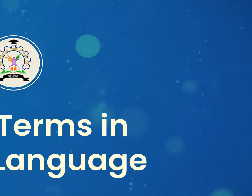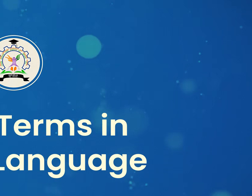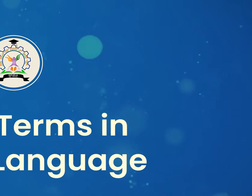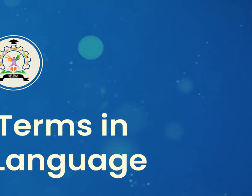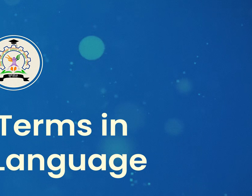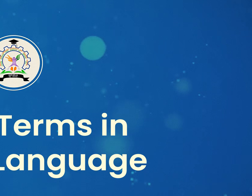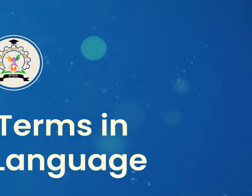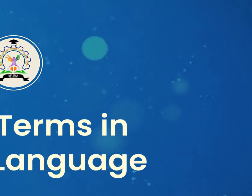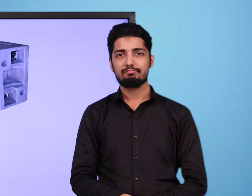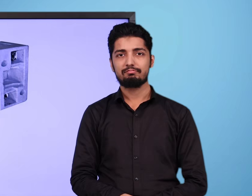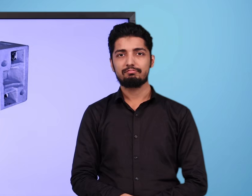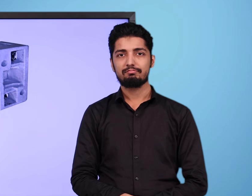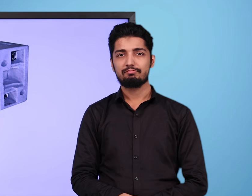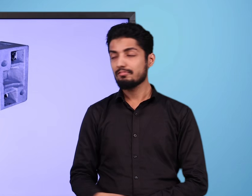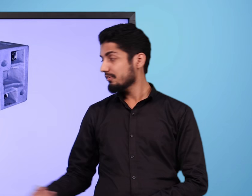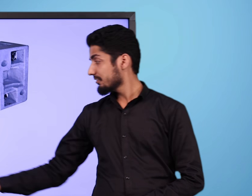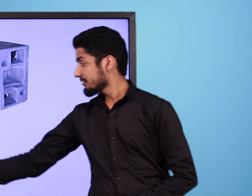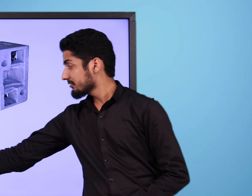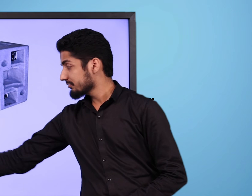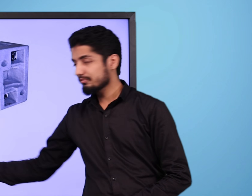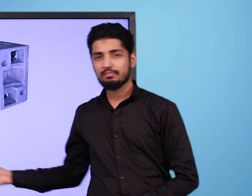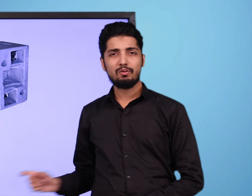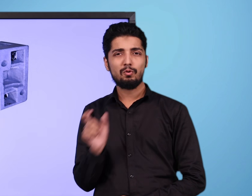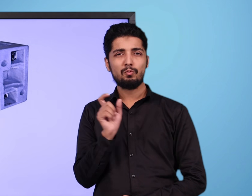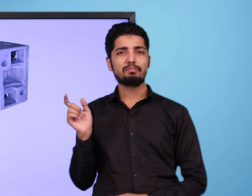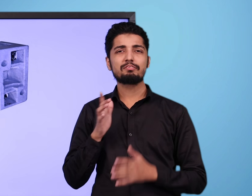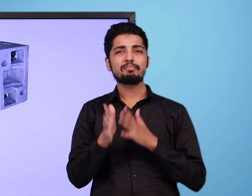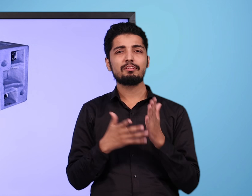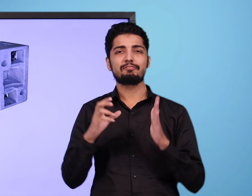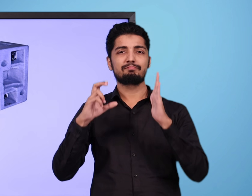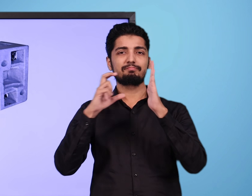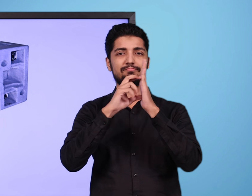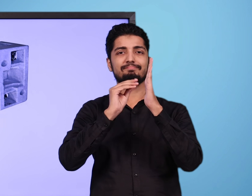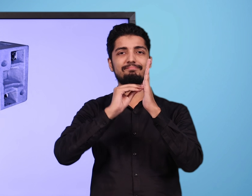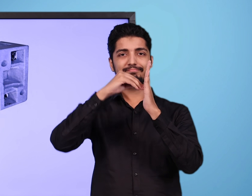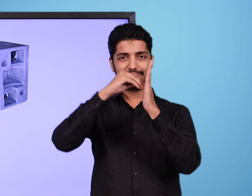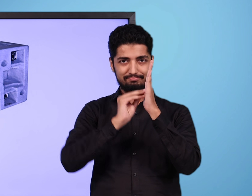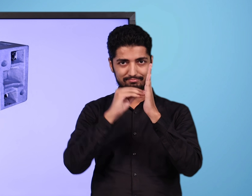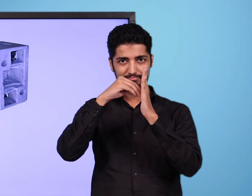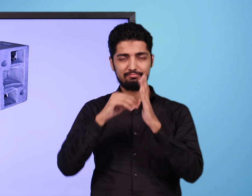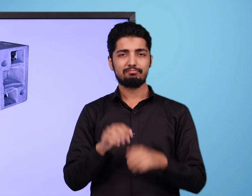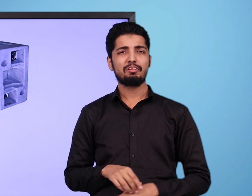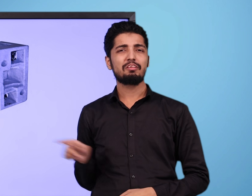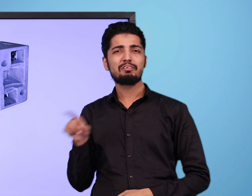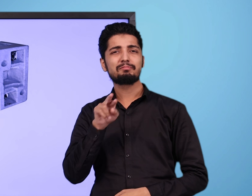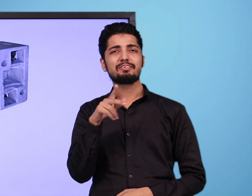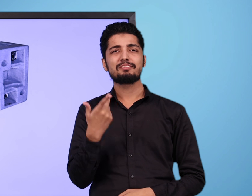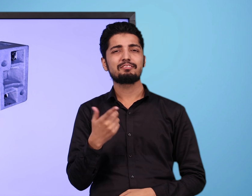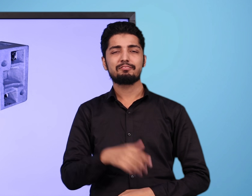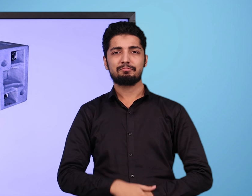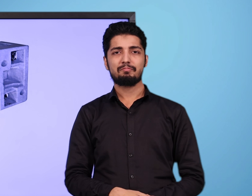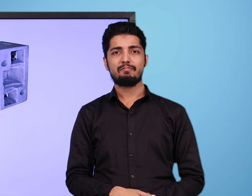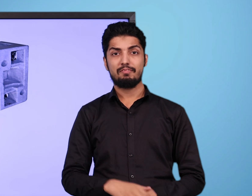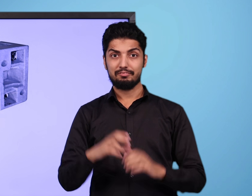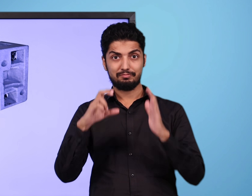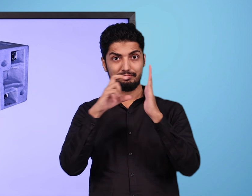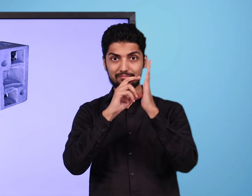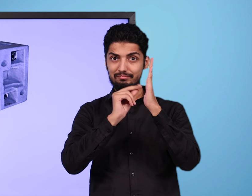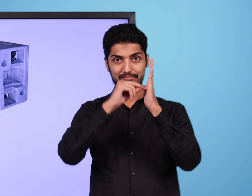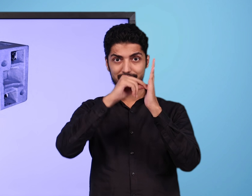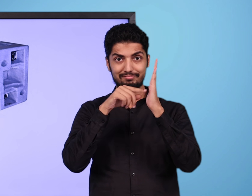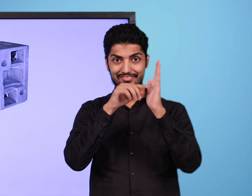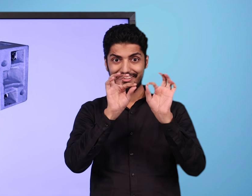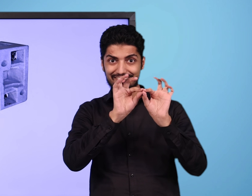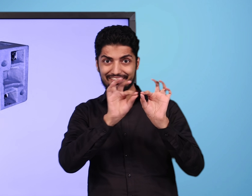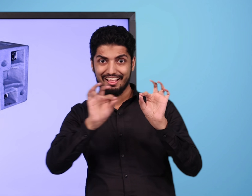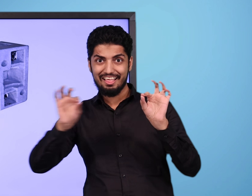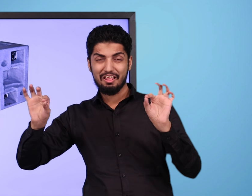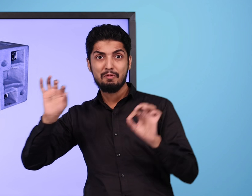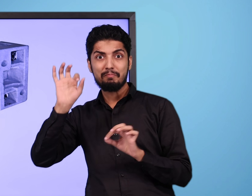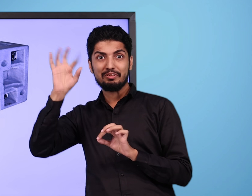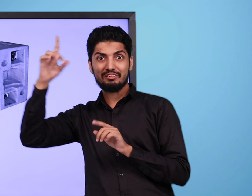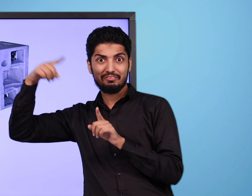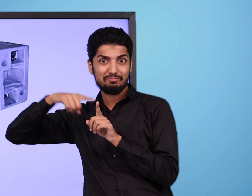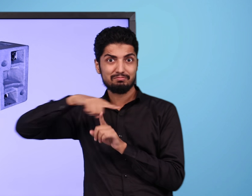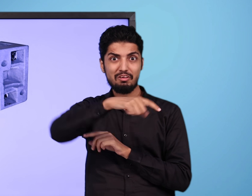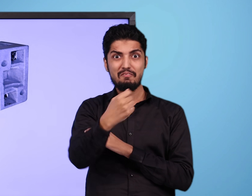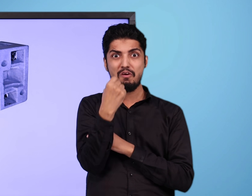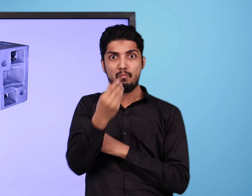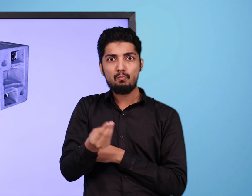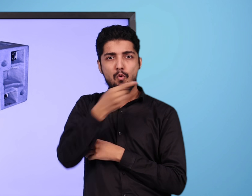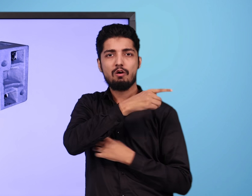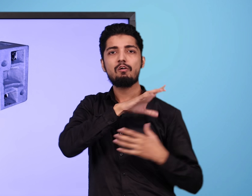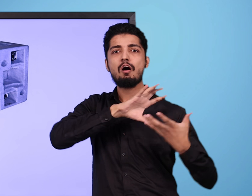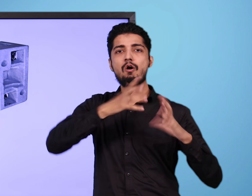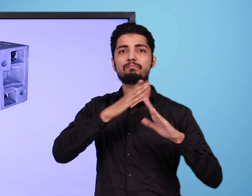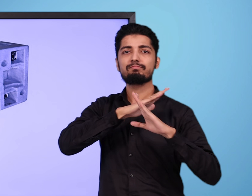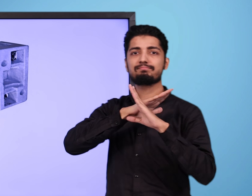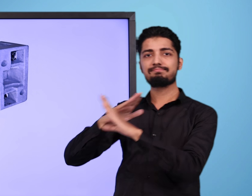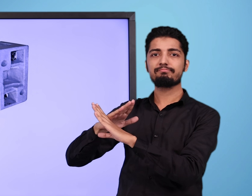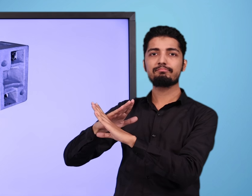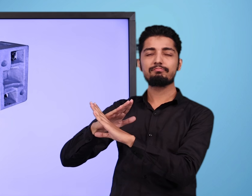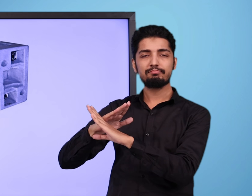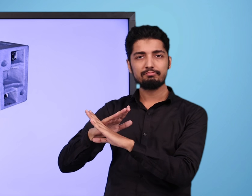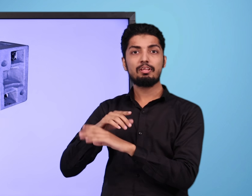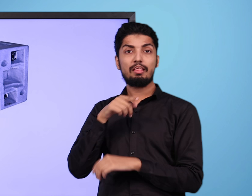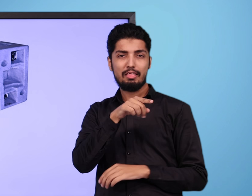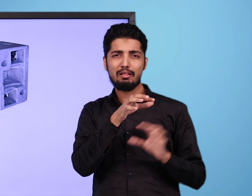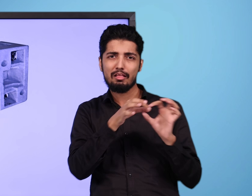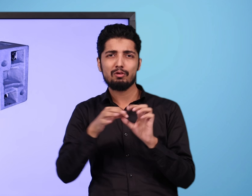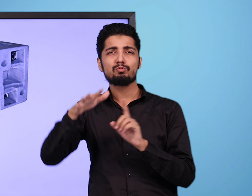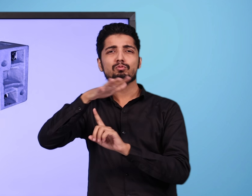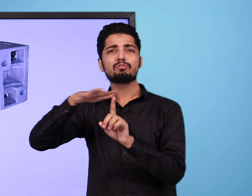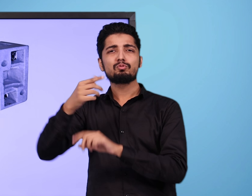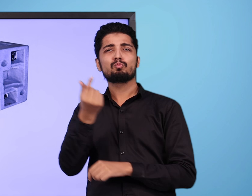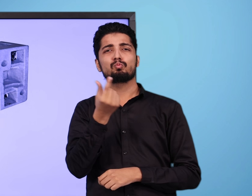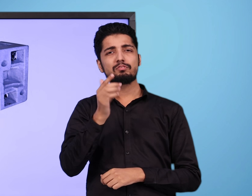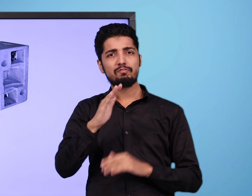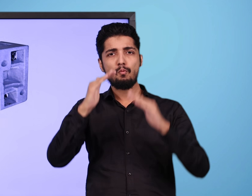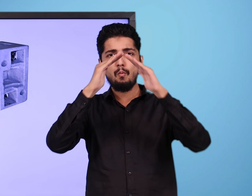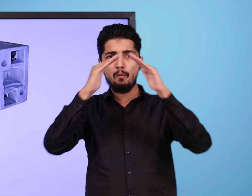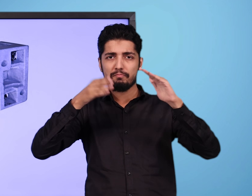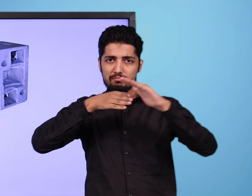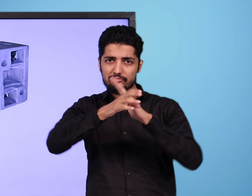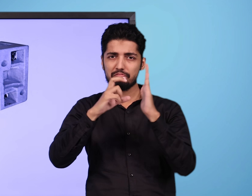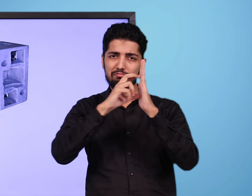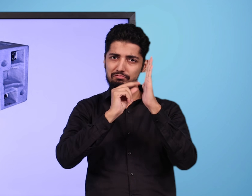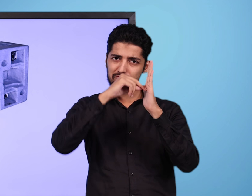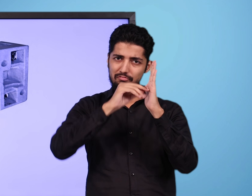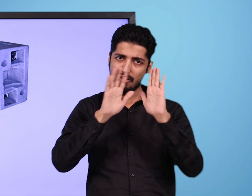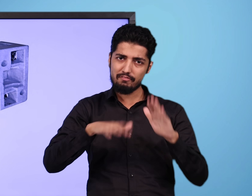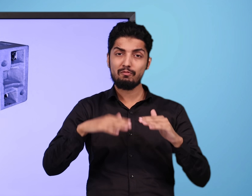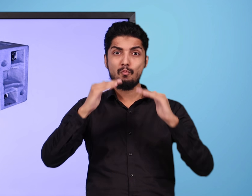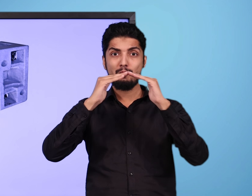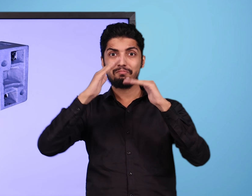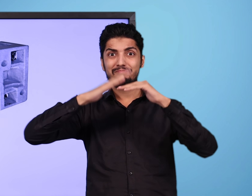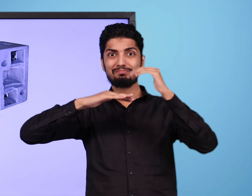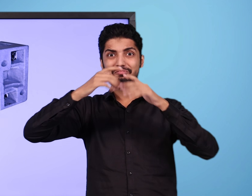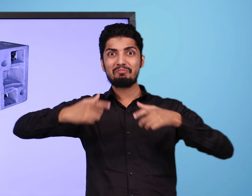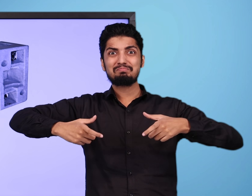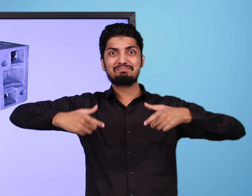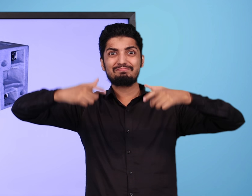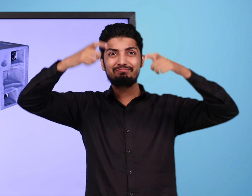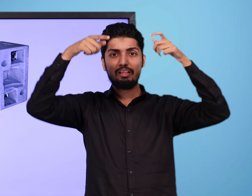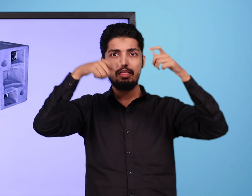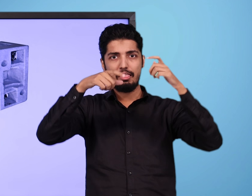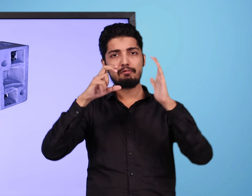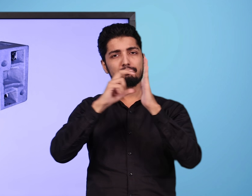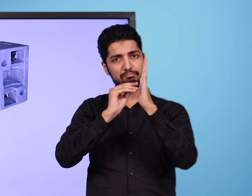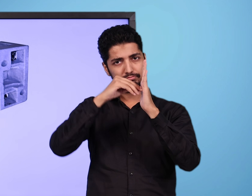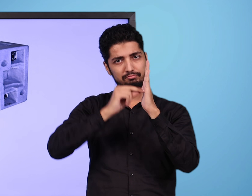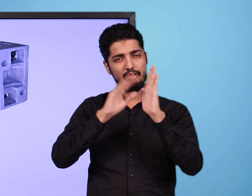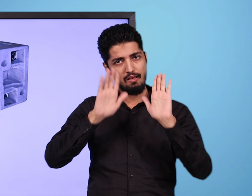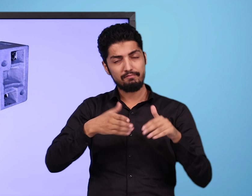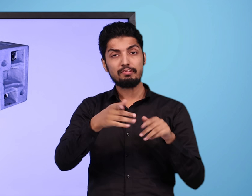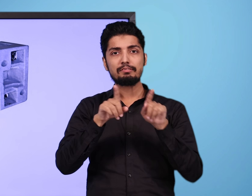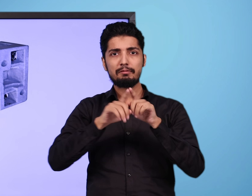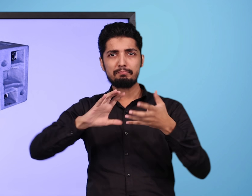These signs refer to fuse. A fuse is a safety device which prevents damages to electrical circuits and possible fires. Fuses of different kinds are used for different purposes, such as in houses, buildings, electrical appliances, etc.